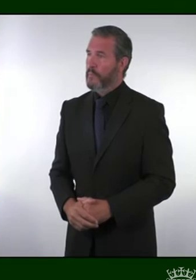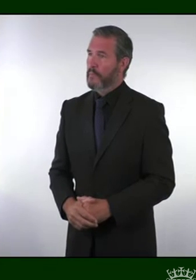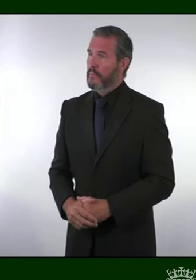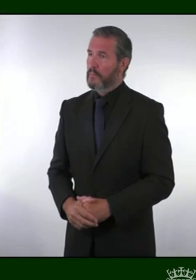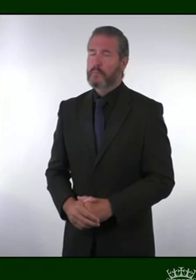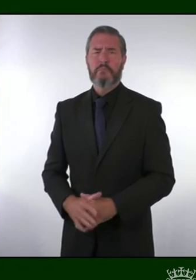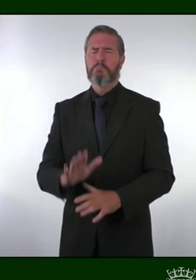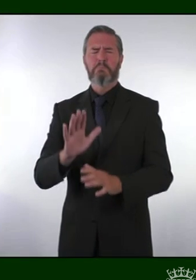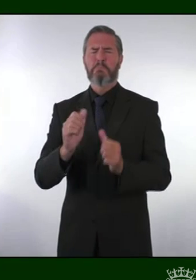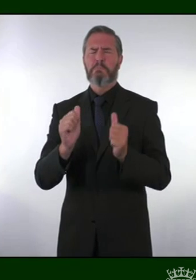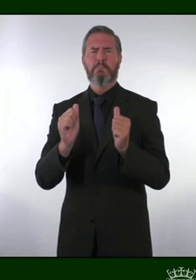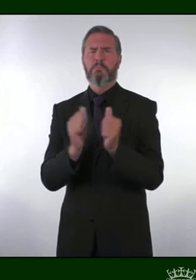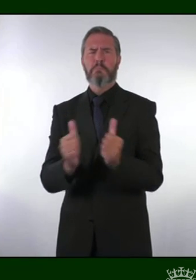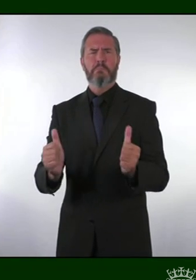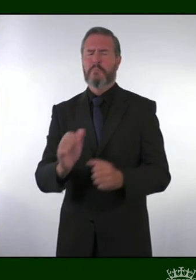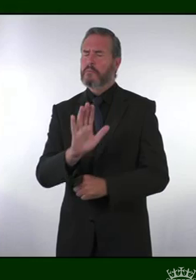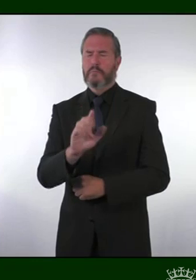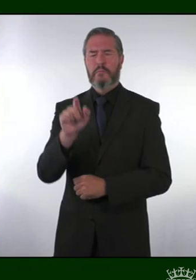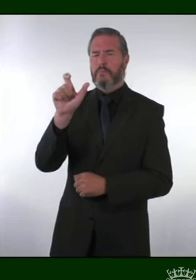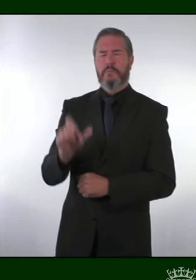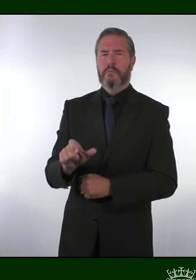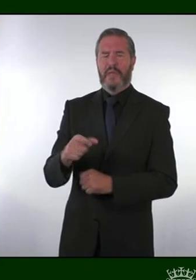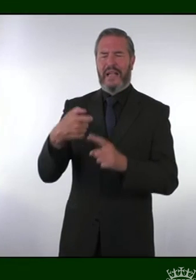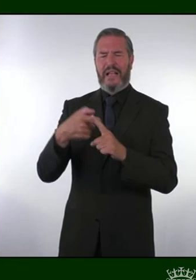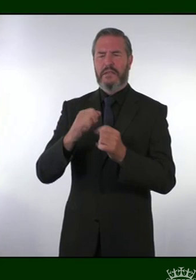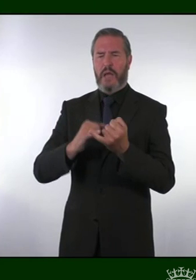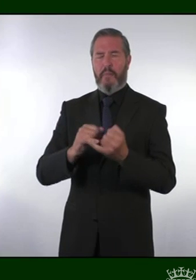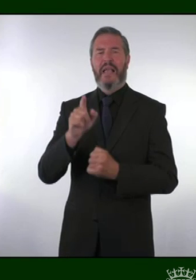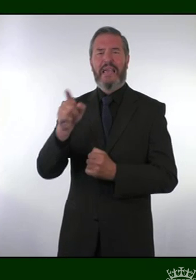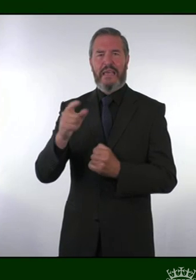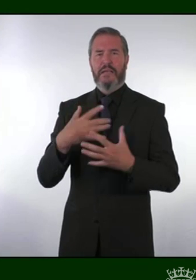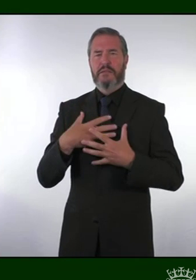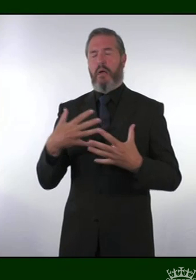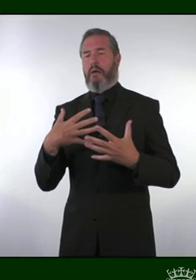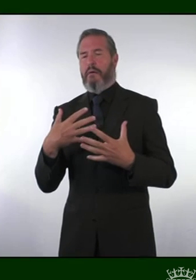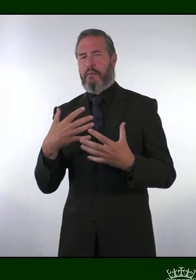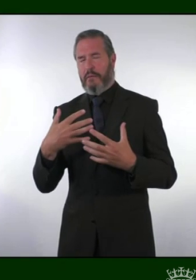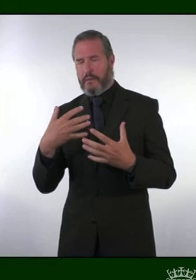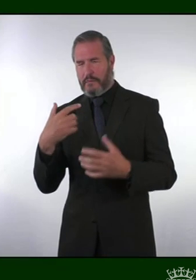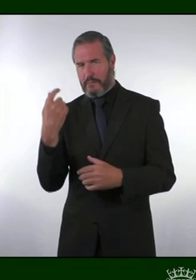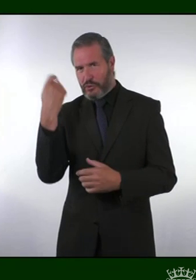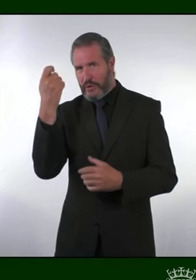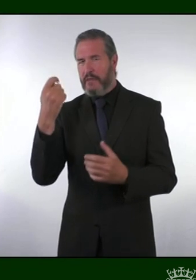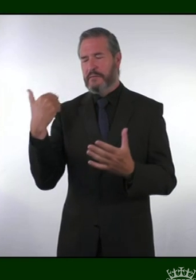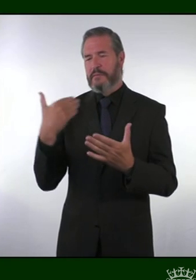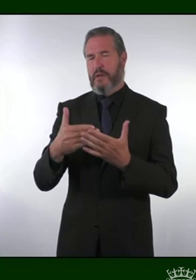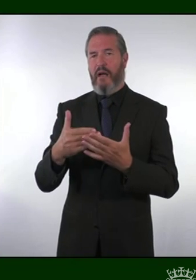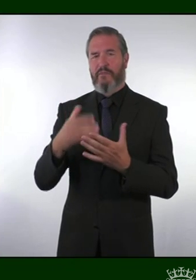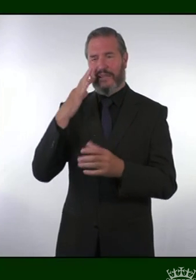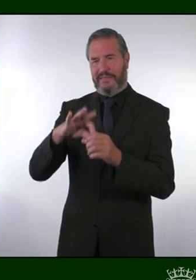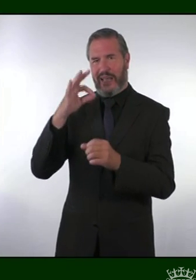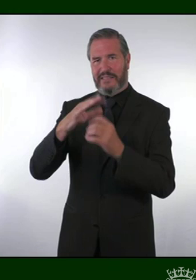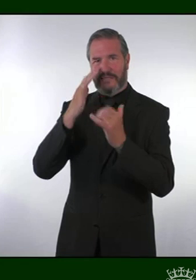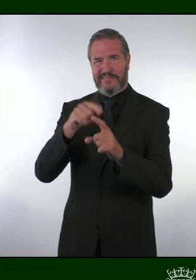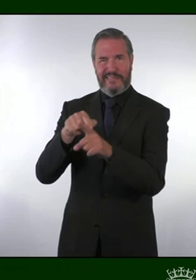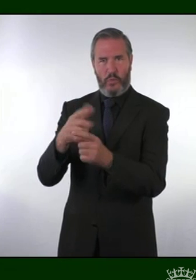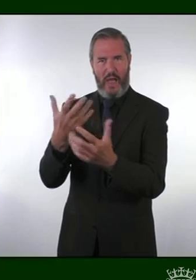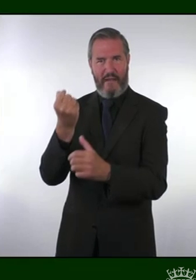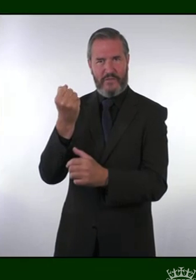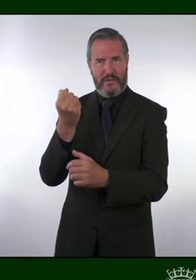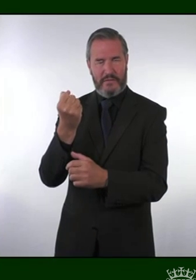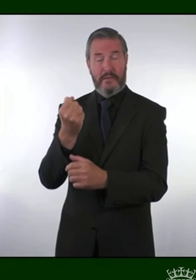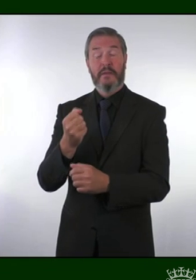On the contrary. I think that the right honourable and learned Gentleman has been stunned by the success of the test and trace operation.